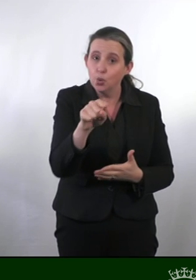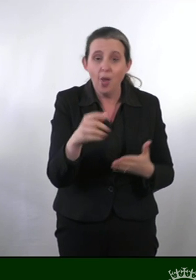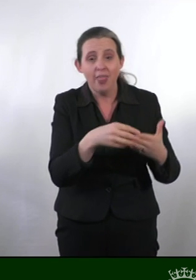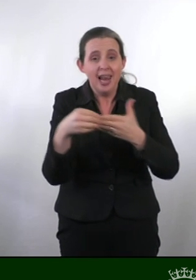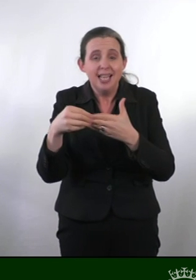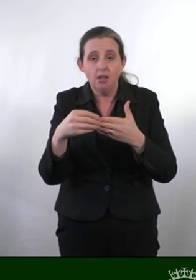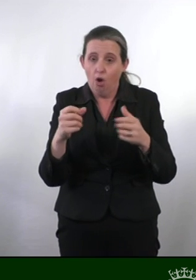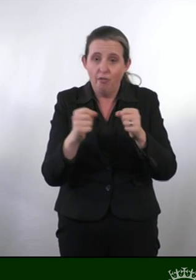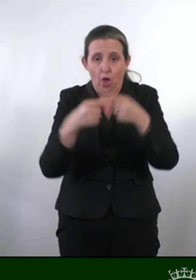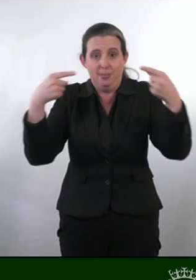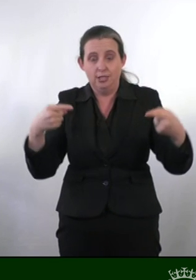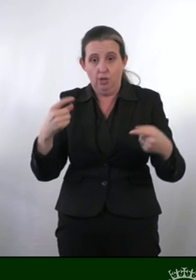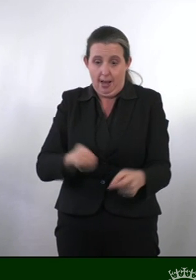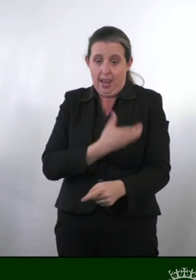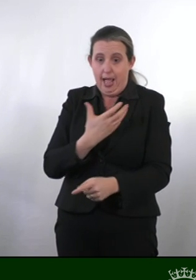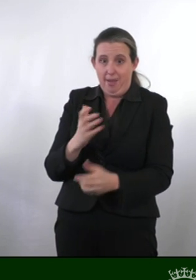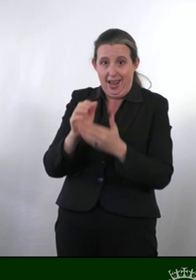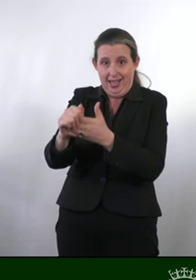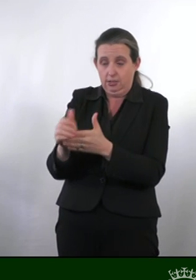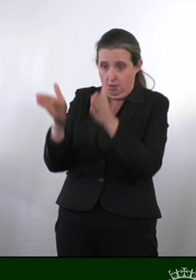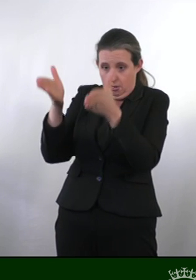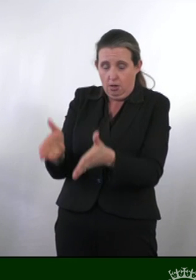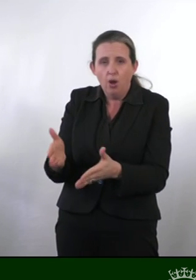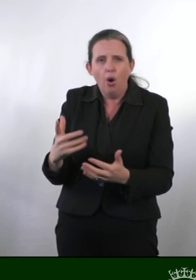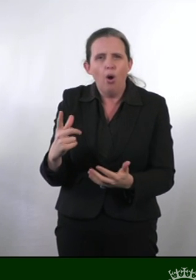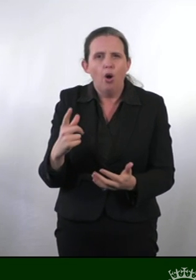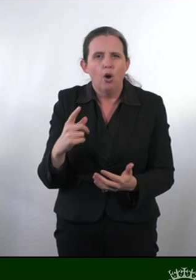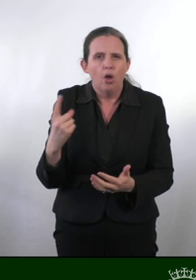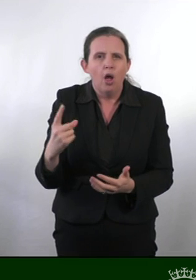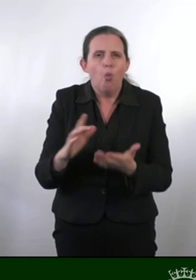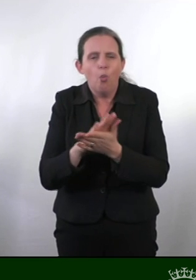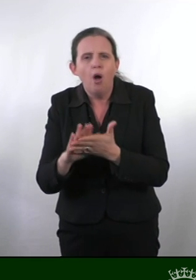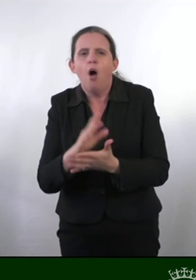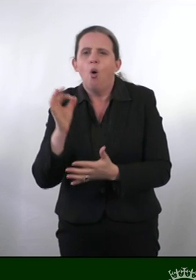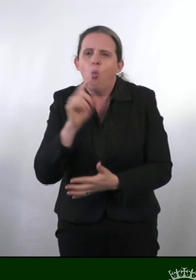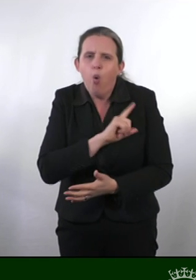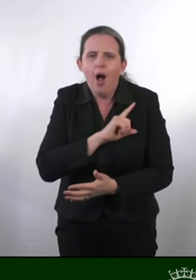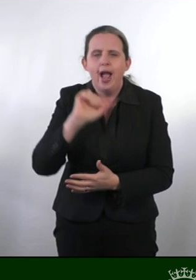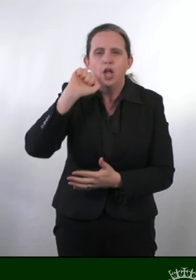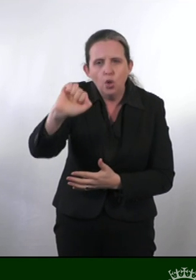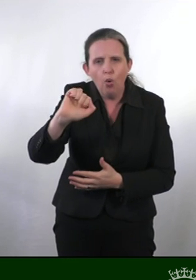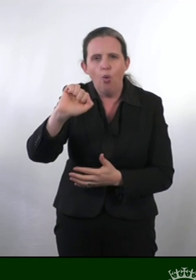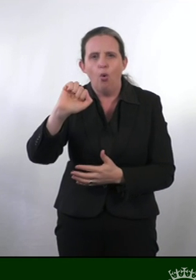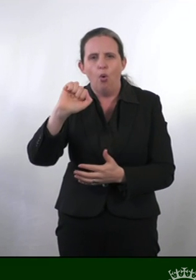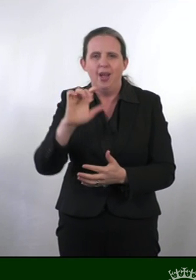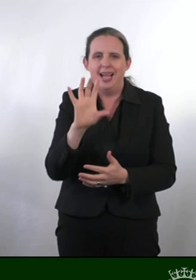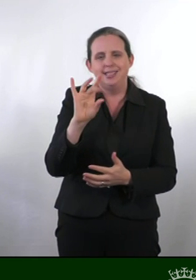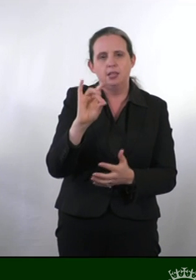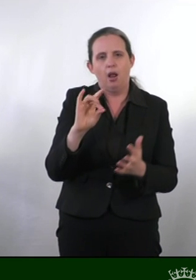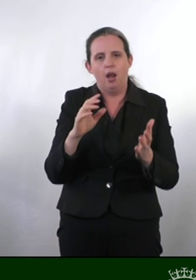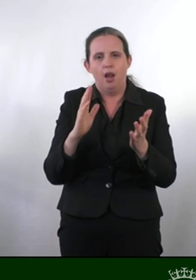Member for Islington North is still a member of the Labour party.